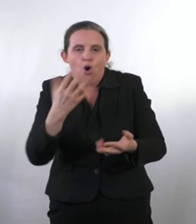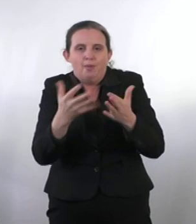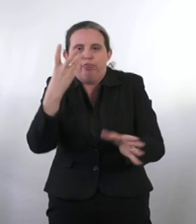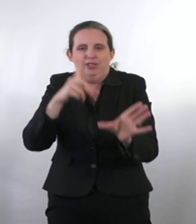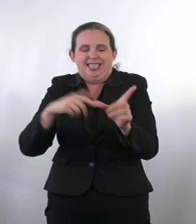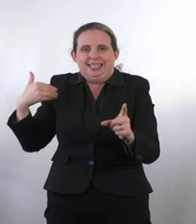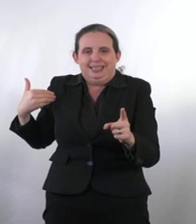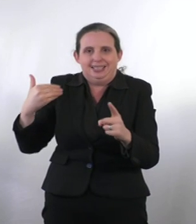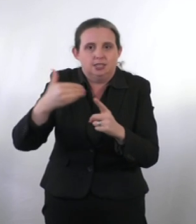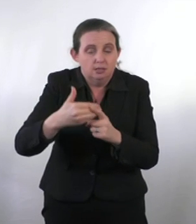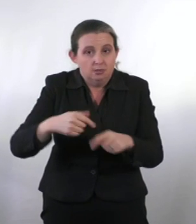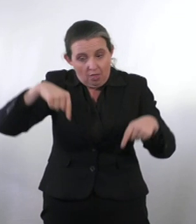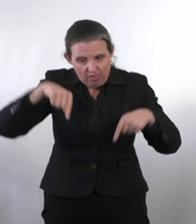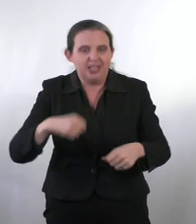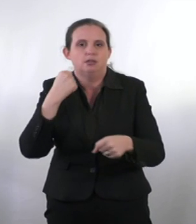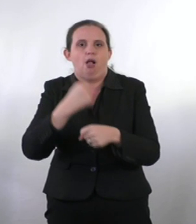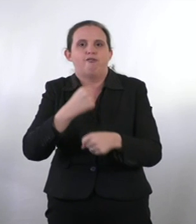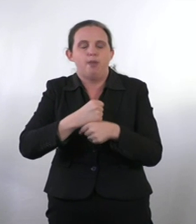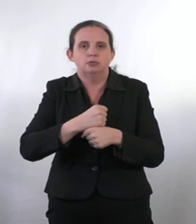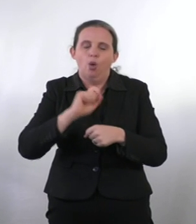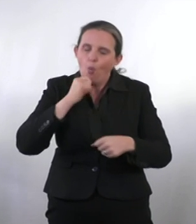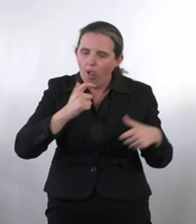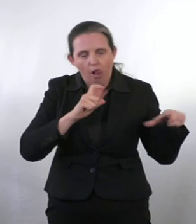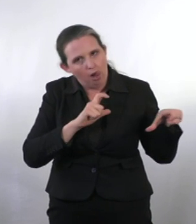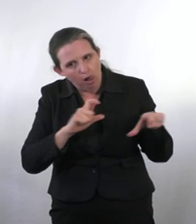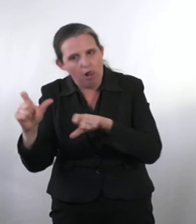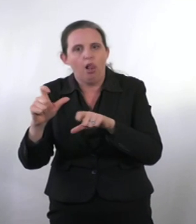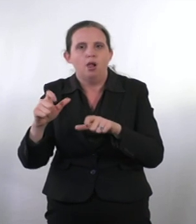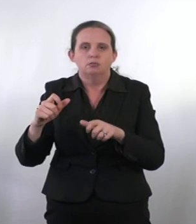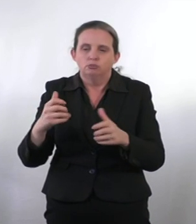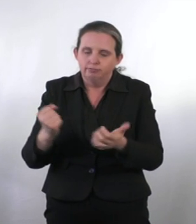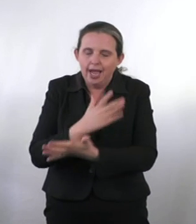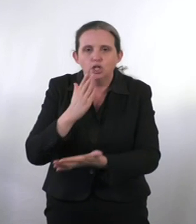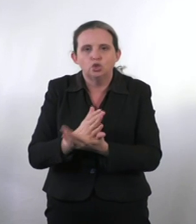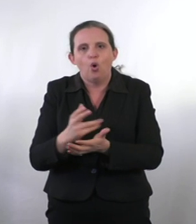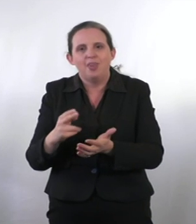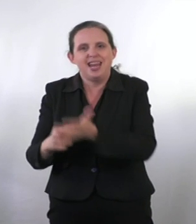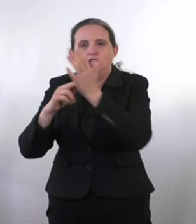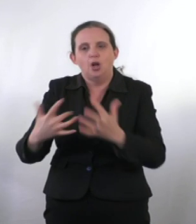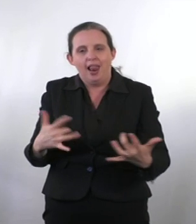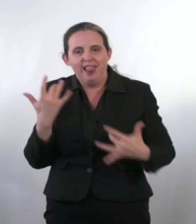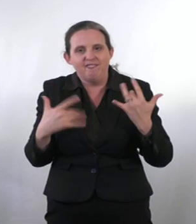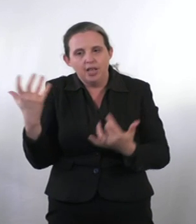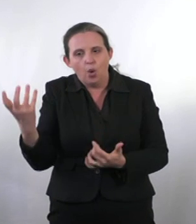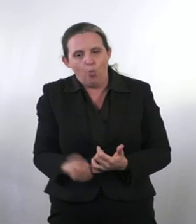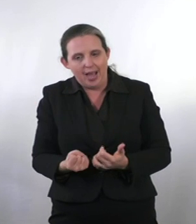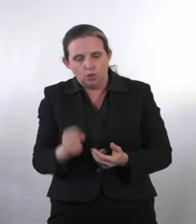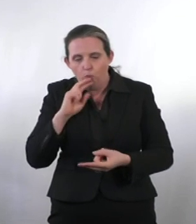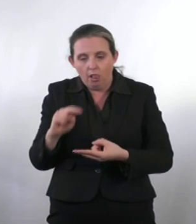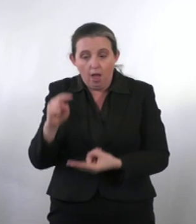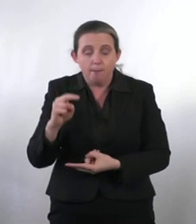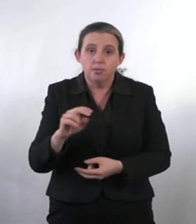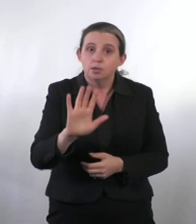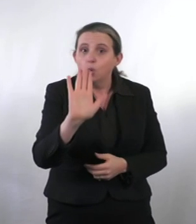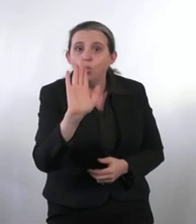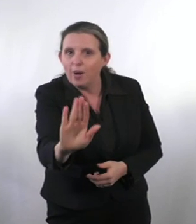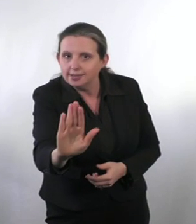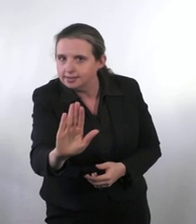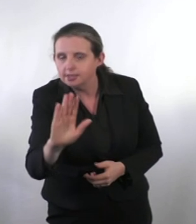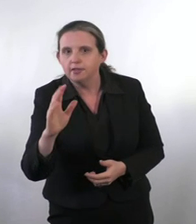It is this Government who will continue to increase the living wage, as he will discover if he can just contain his impatience for a few minutes.